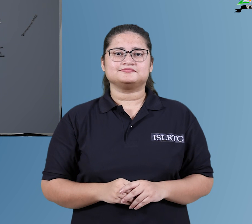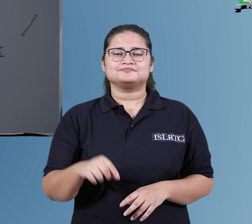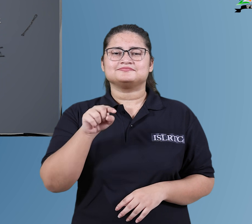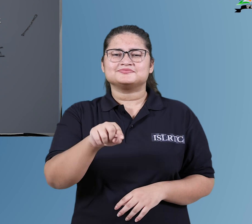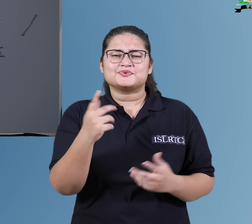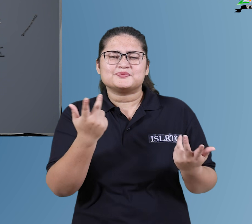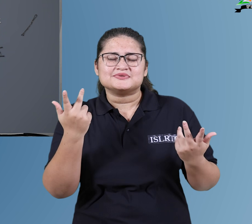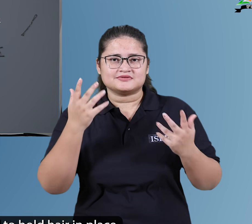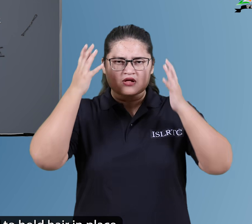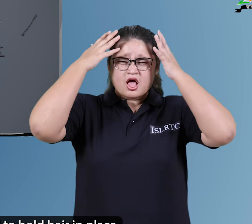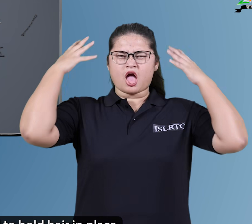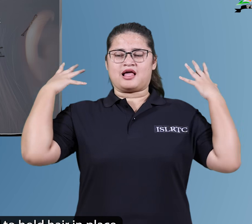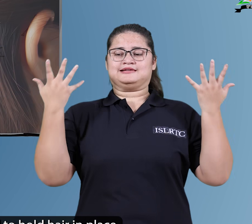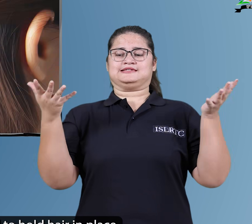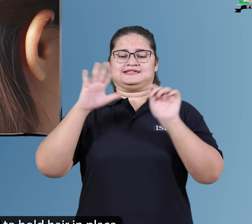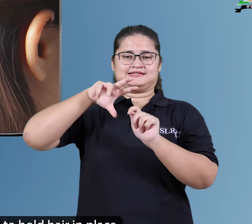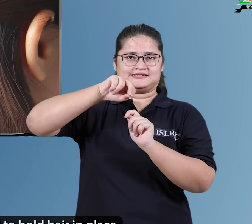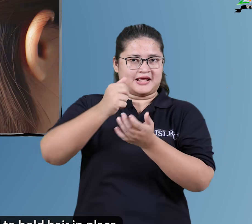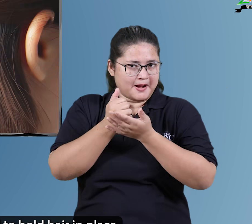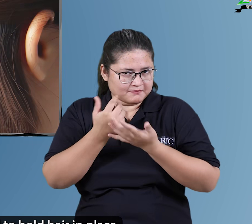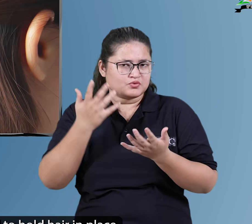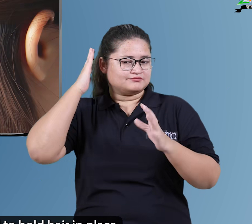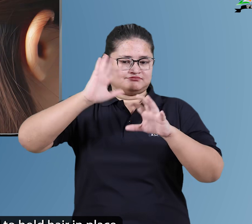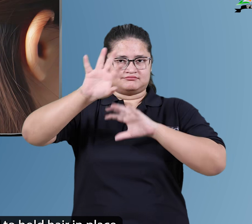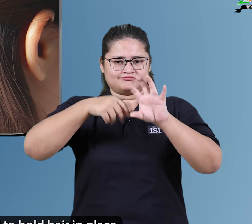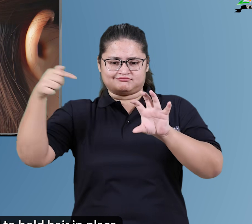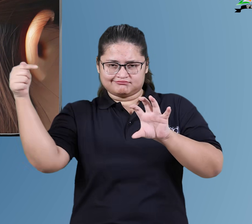Small pins used to hold hair in place.